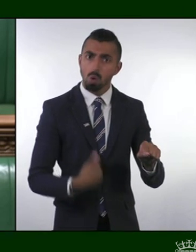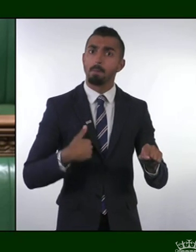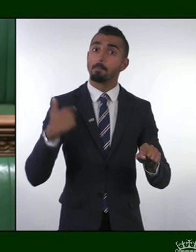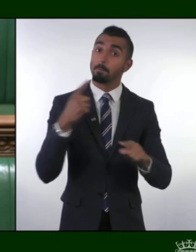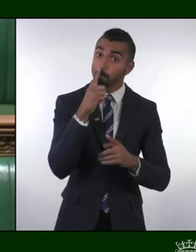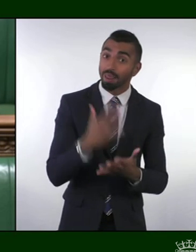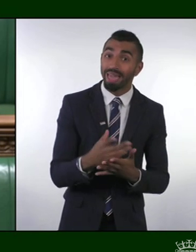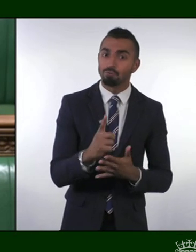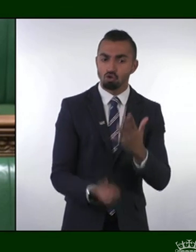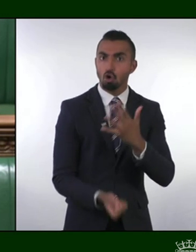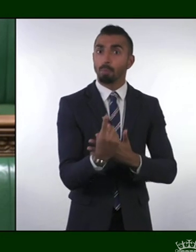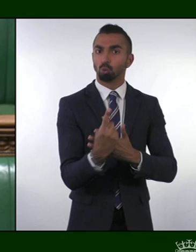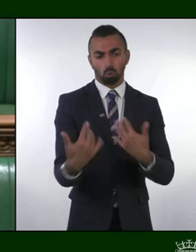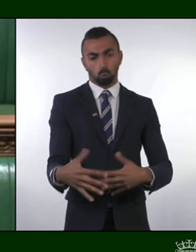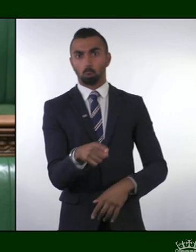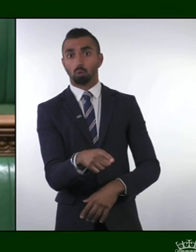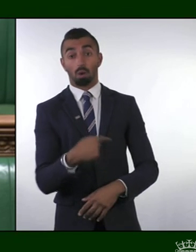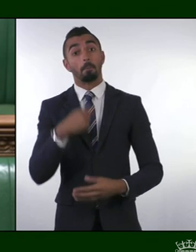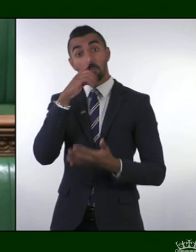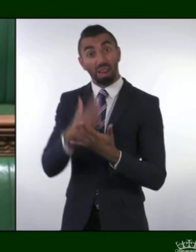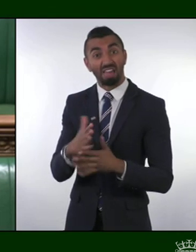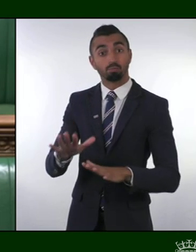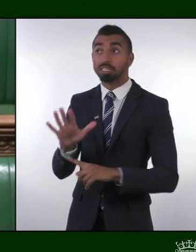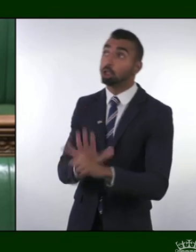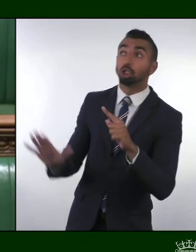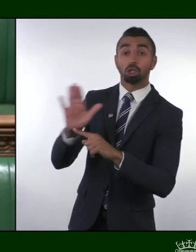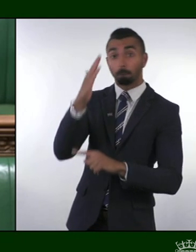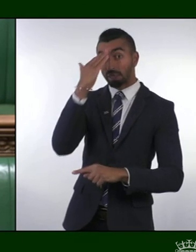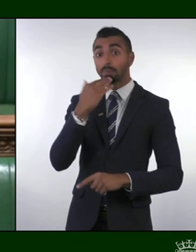I believe in the British people’s fortitude and endurance.